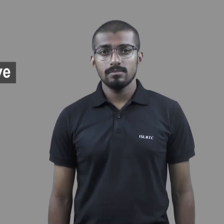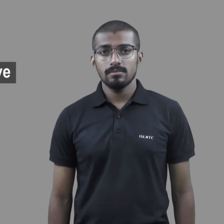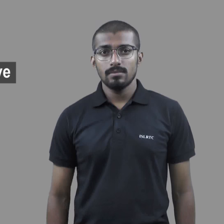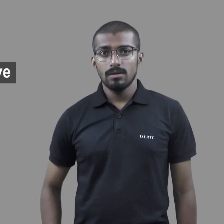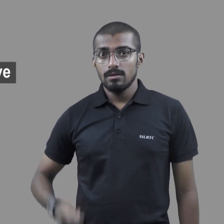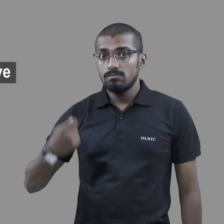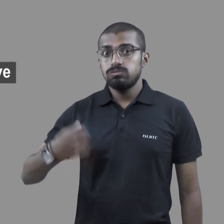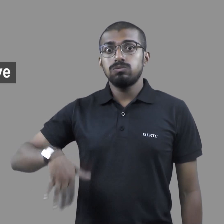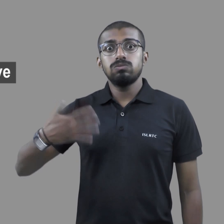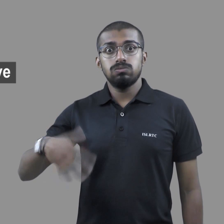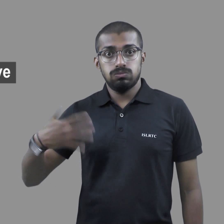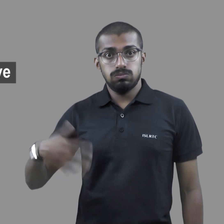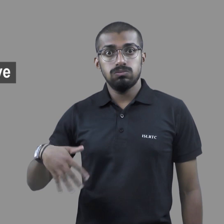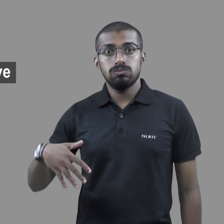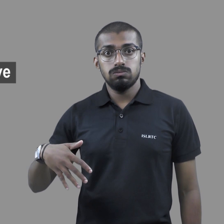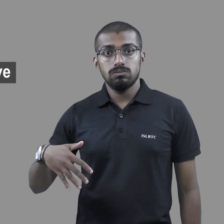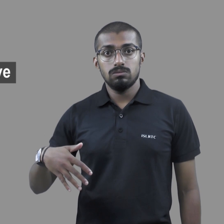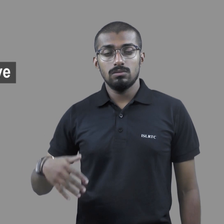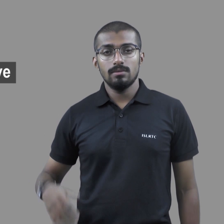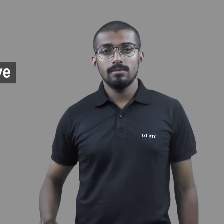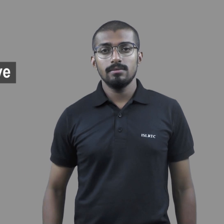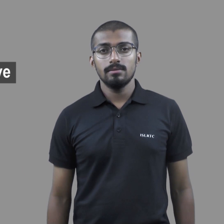Expensive